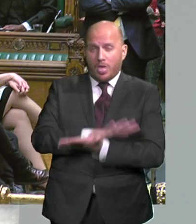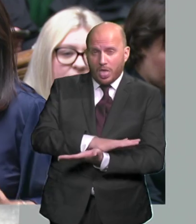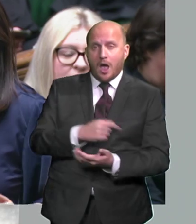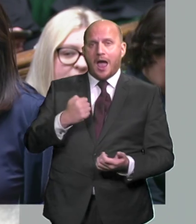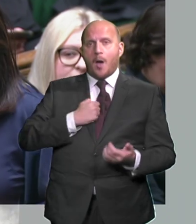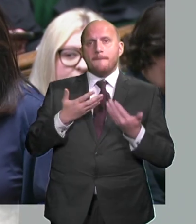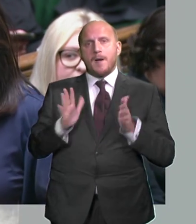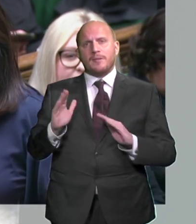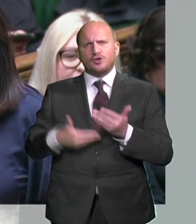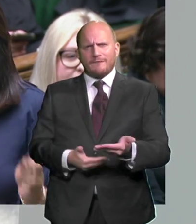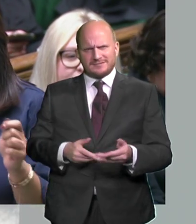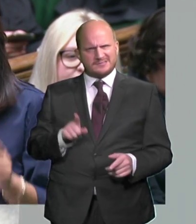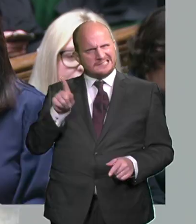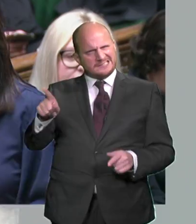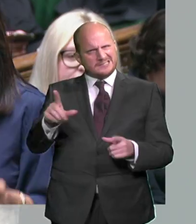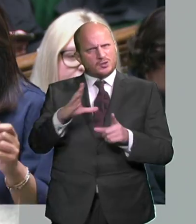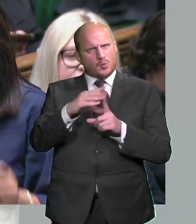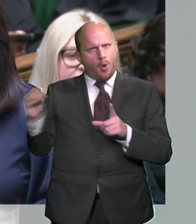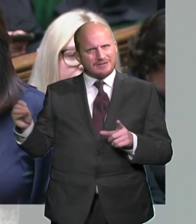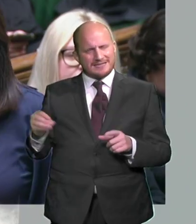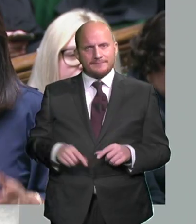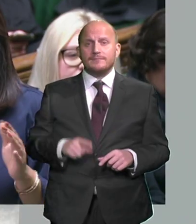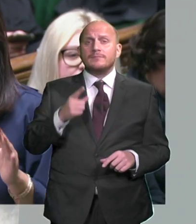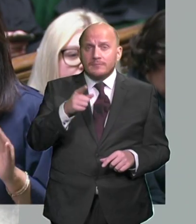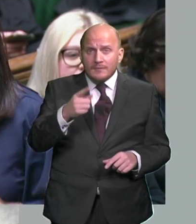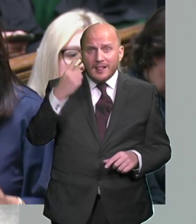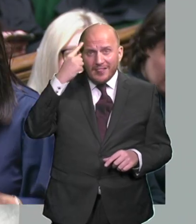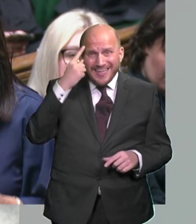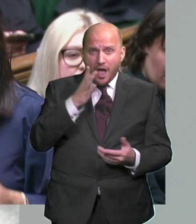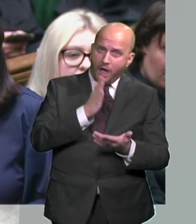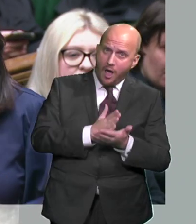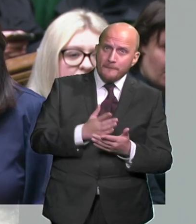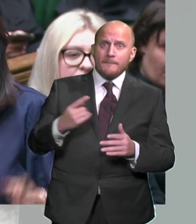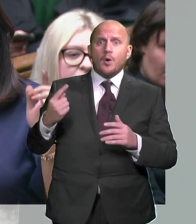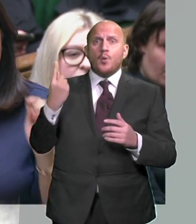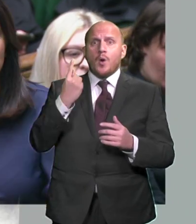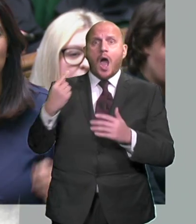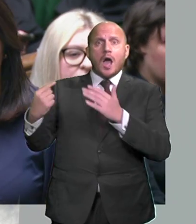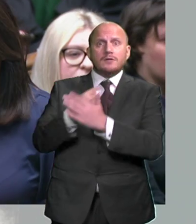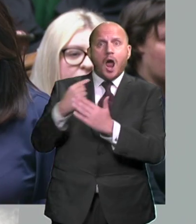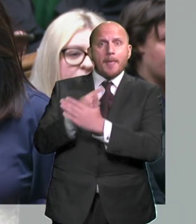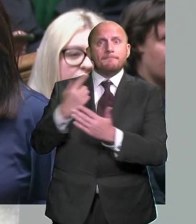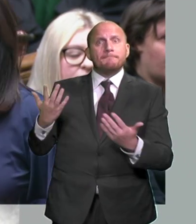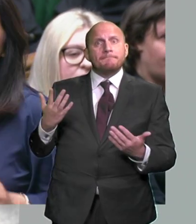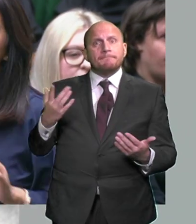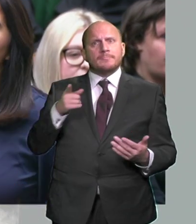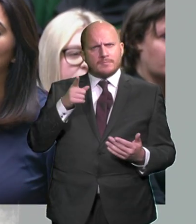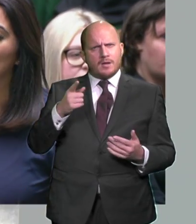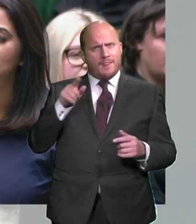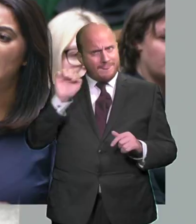It is not asylum seekers fleeing war and famine who are inflaming tensions—it is the Tories.